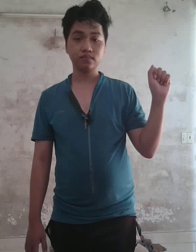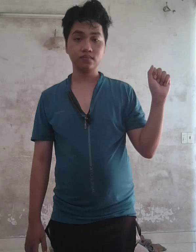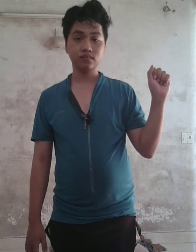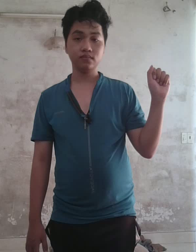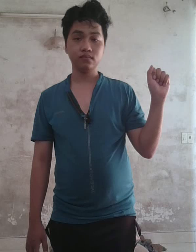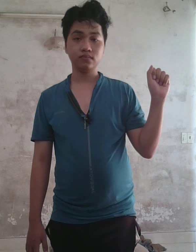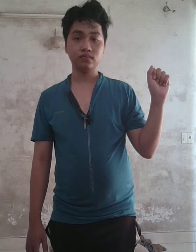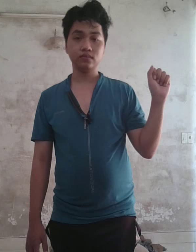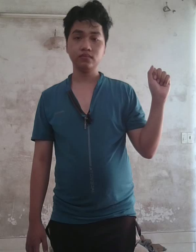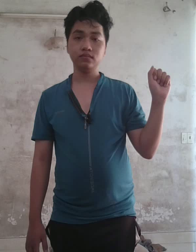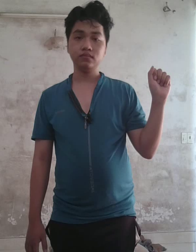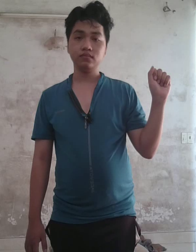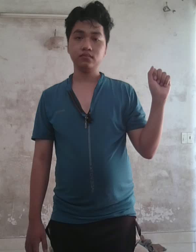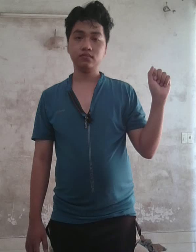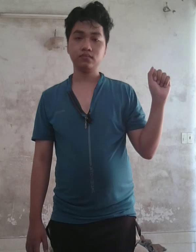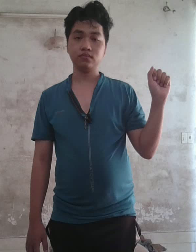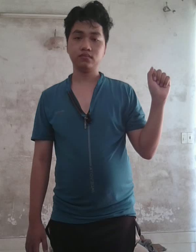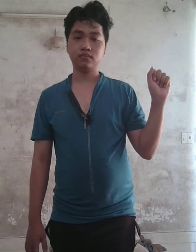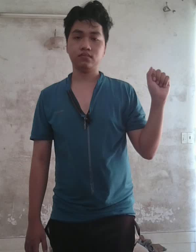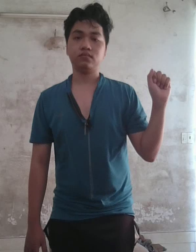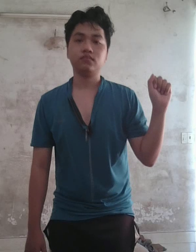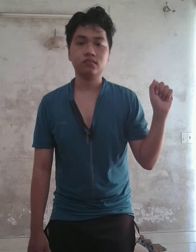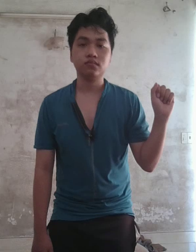a